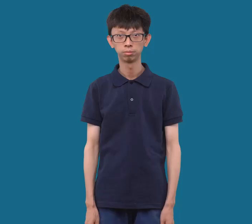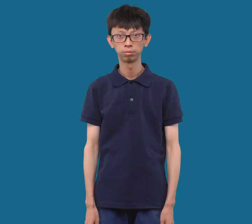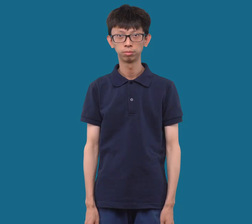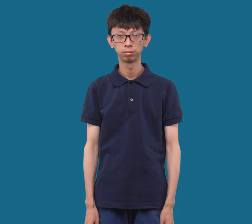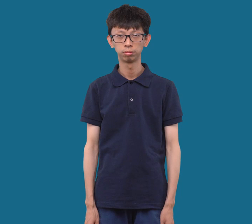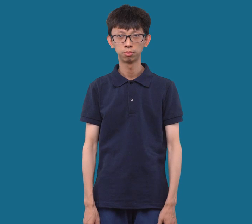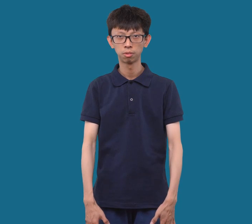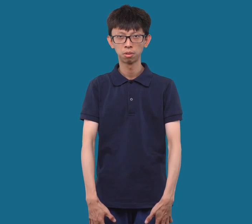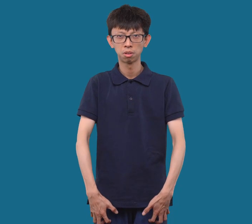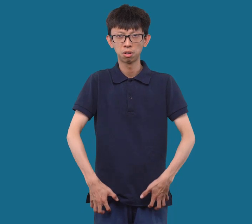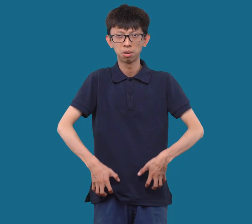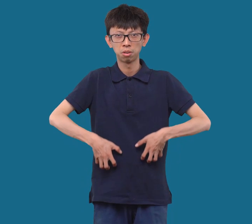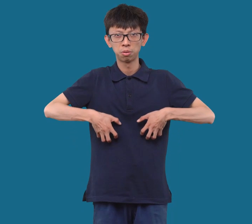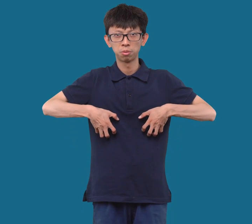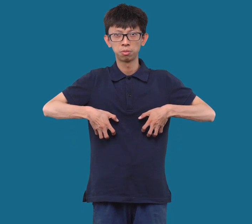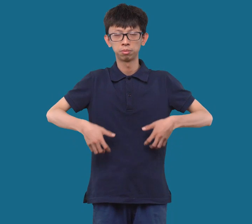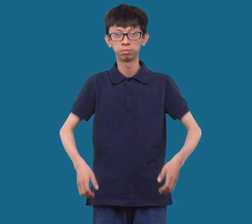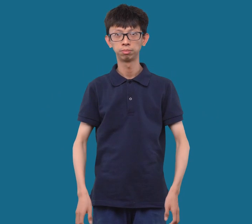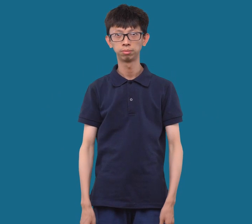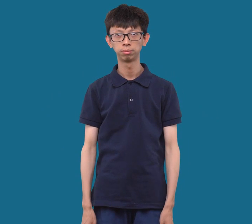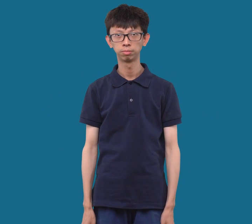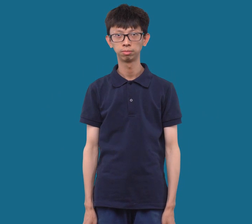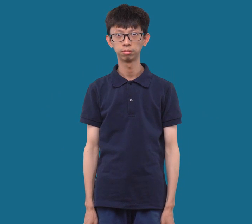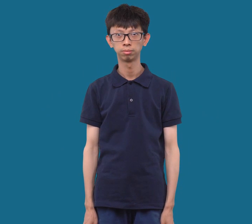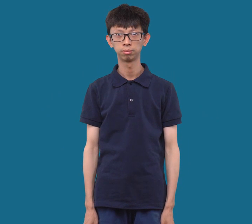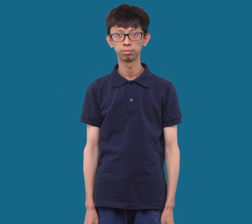keo kiệt